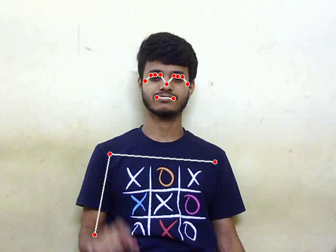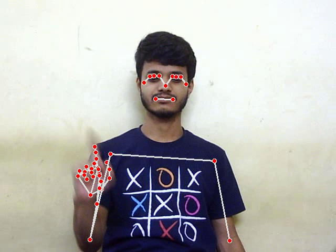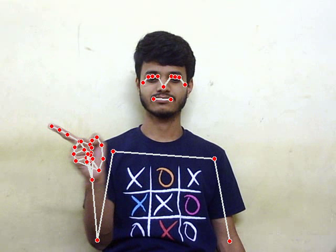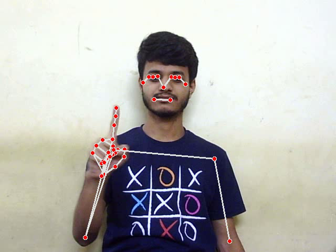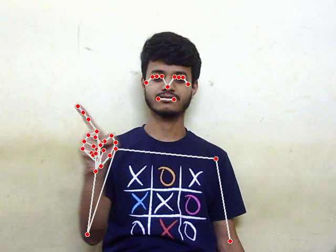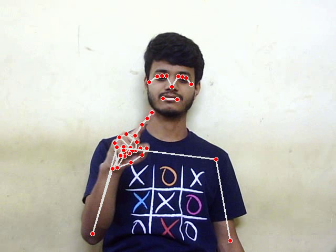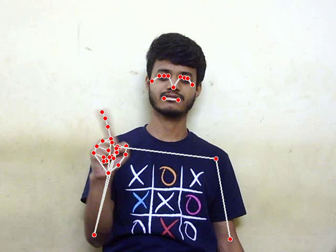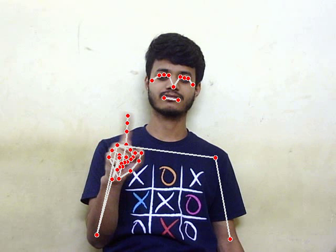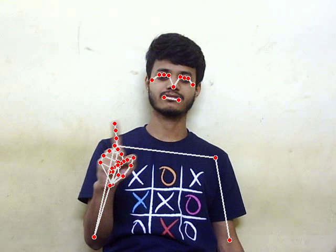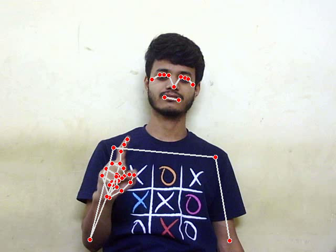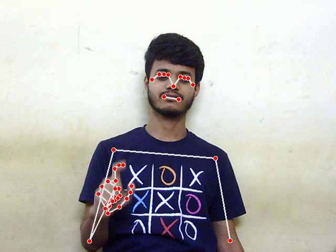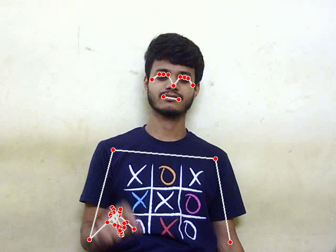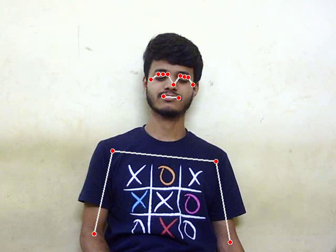where